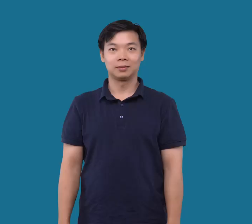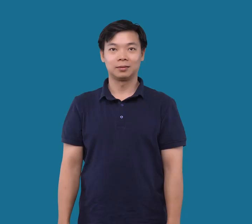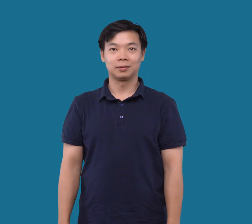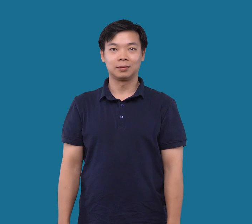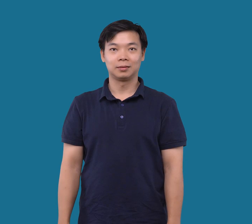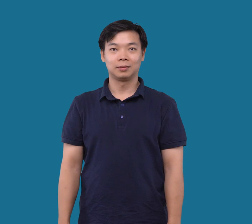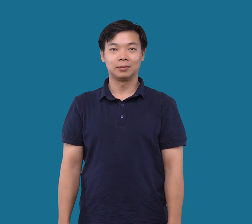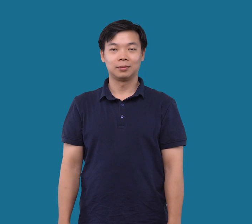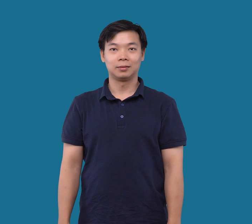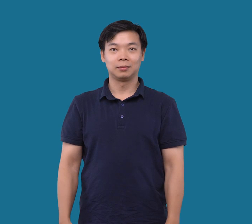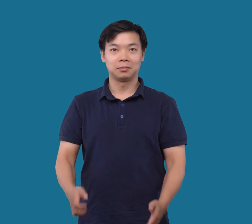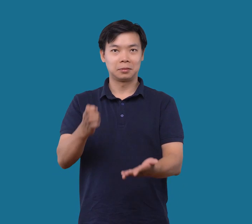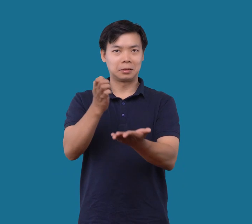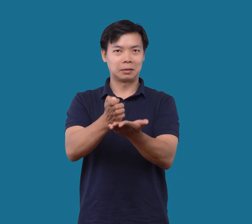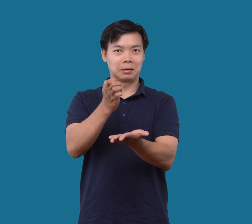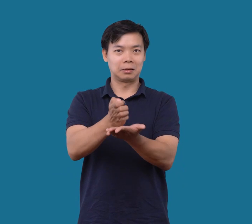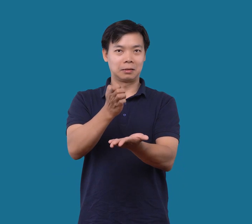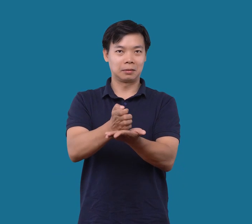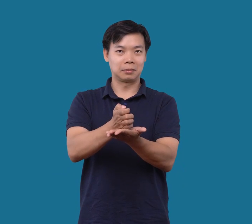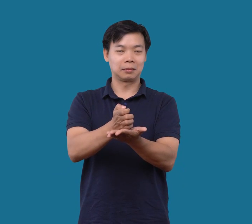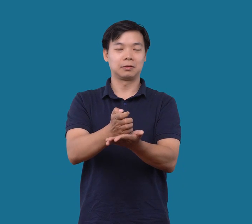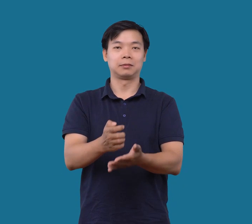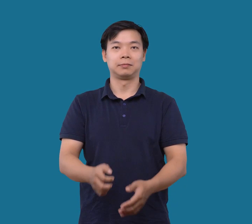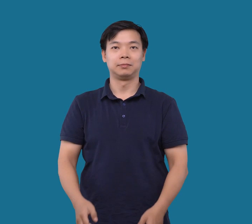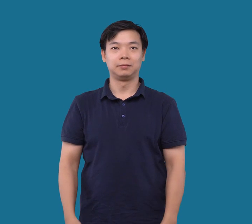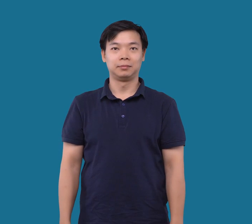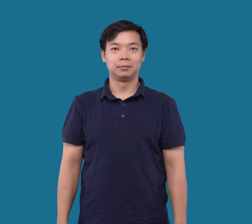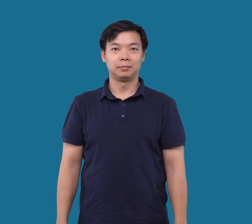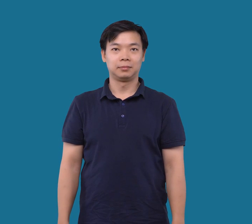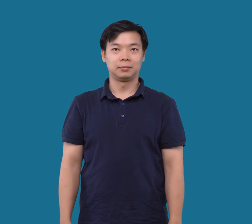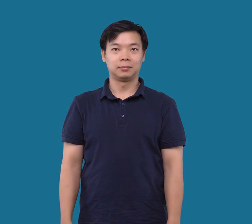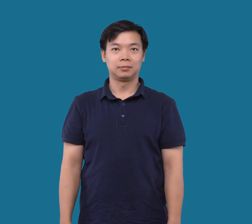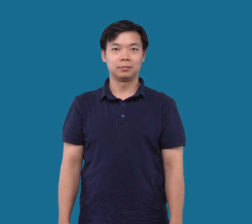hòn đá